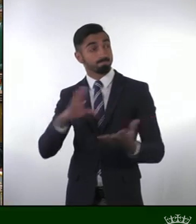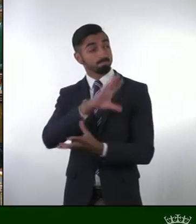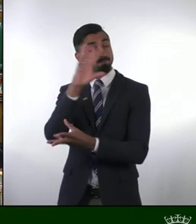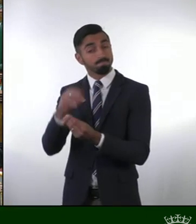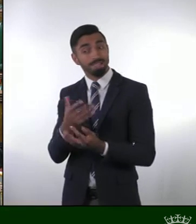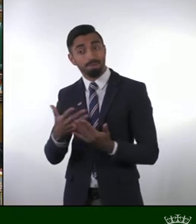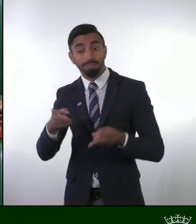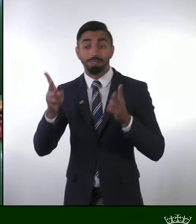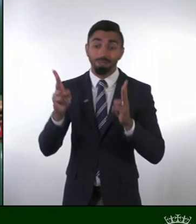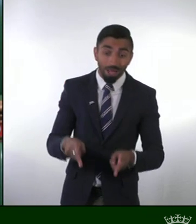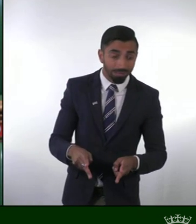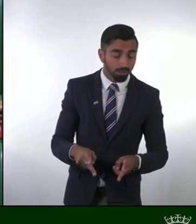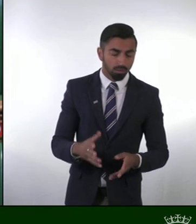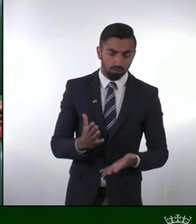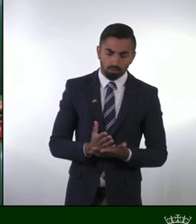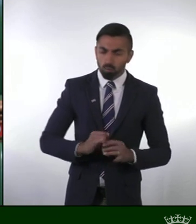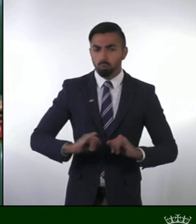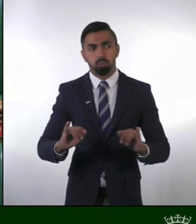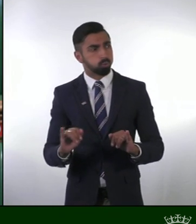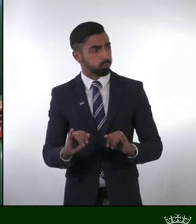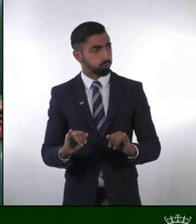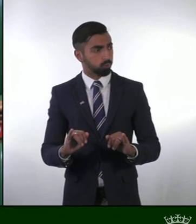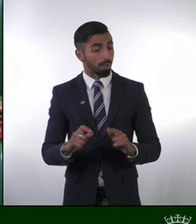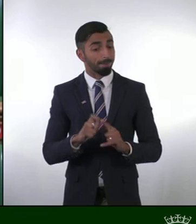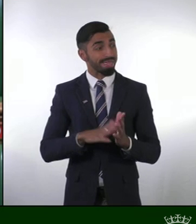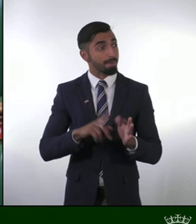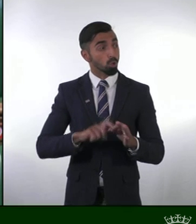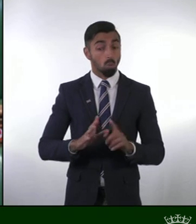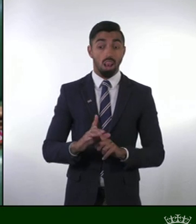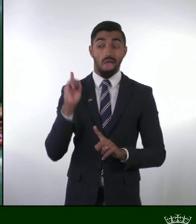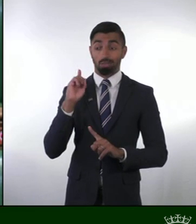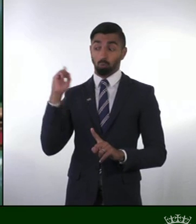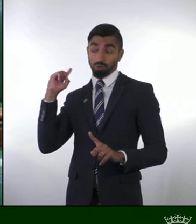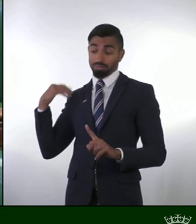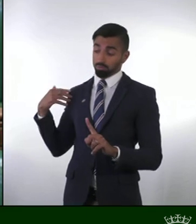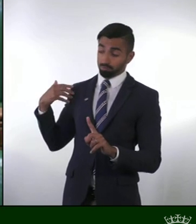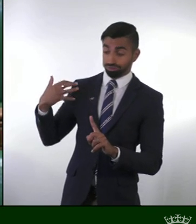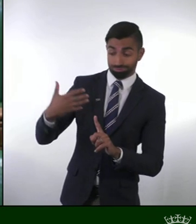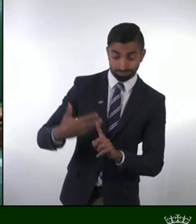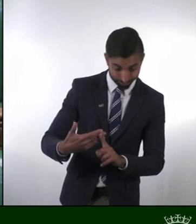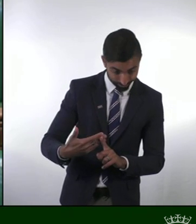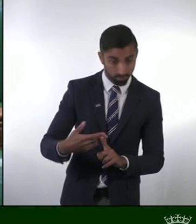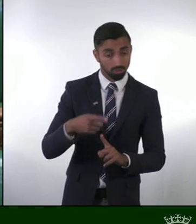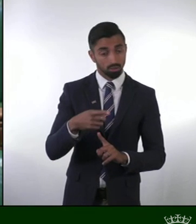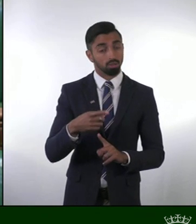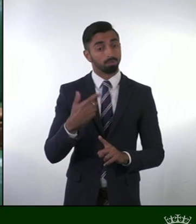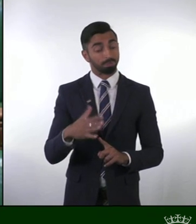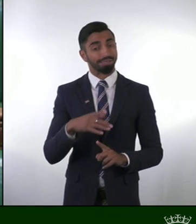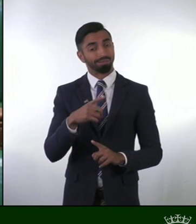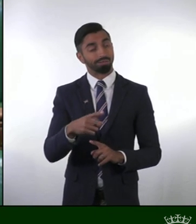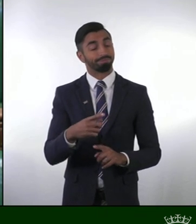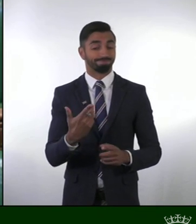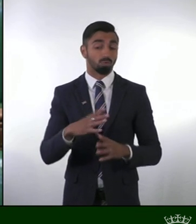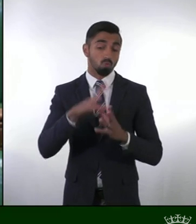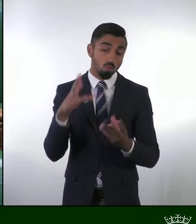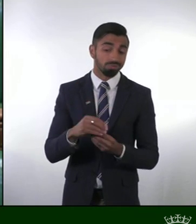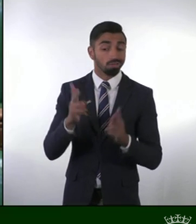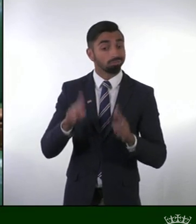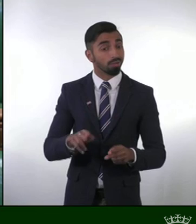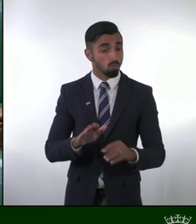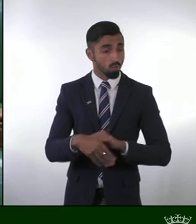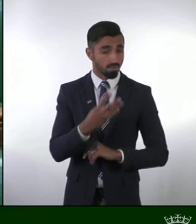Since the last Prime Minister’s questions, the Government’s daily total figure for those who have died from coronavirus has gone past 40,000.